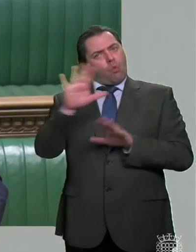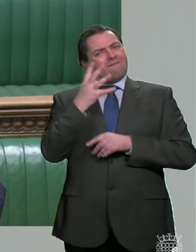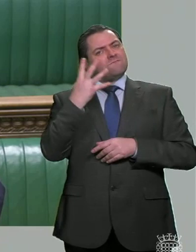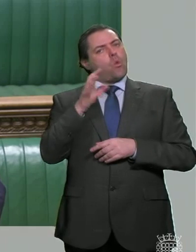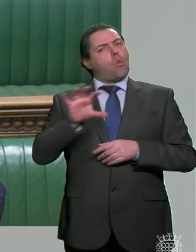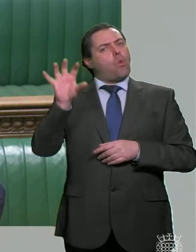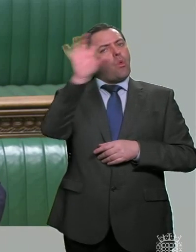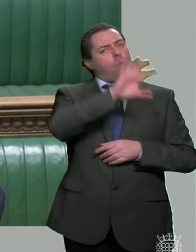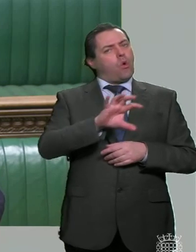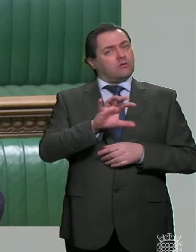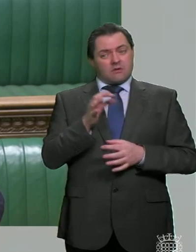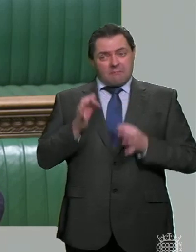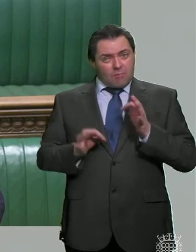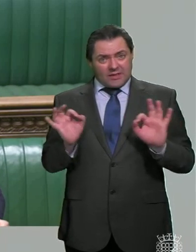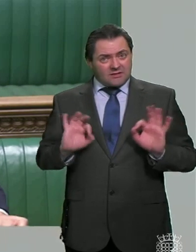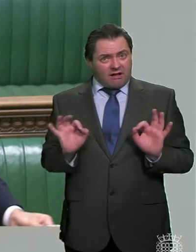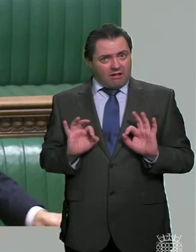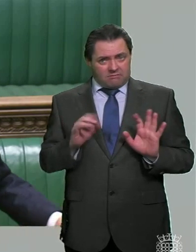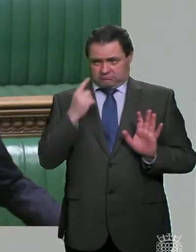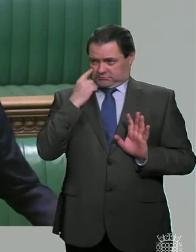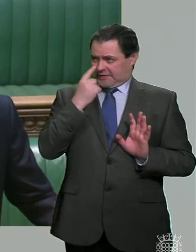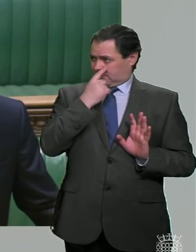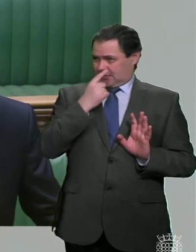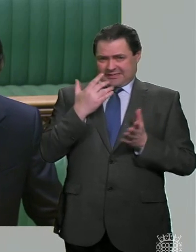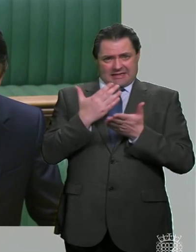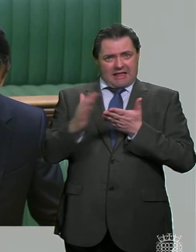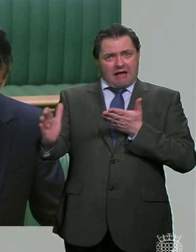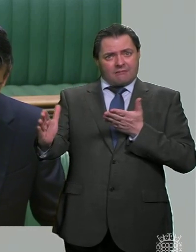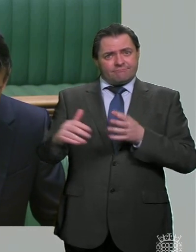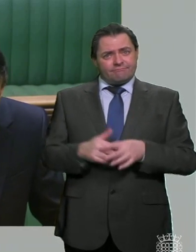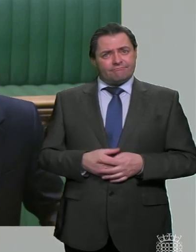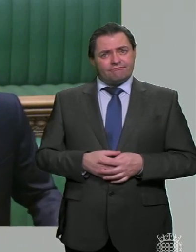That is not a political point; it is an undeniable truth.